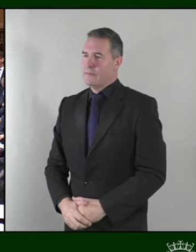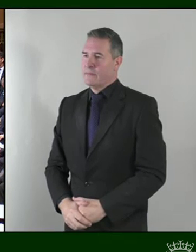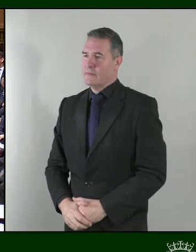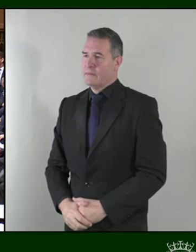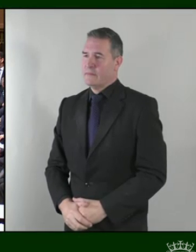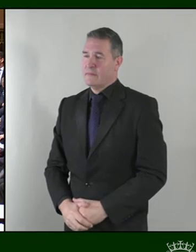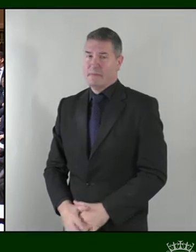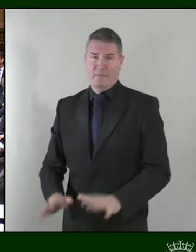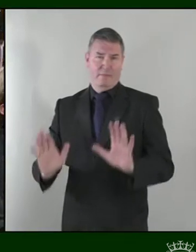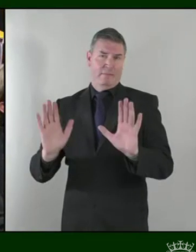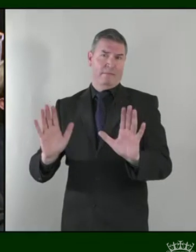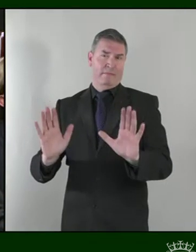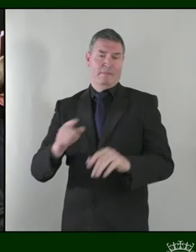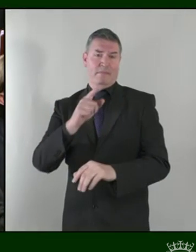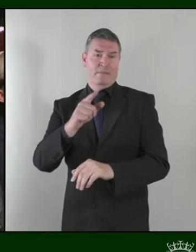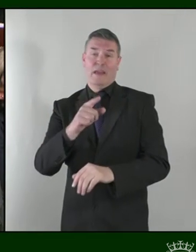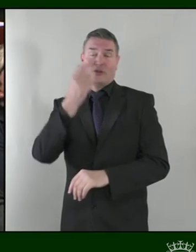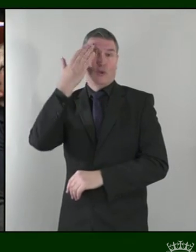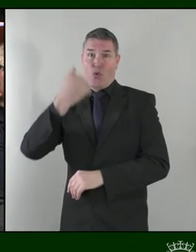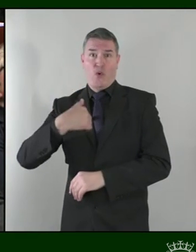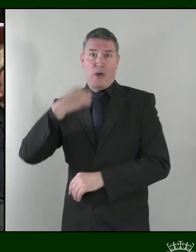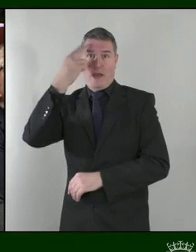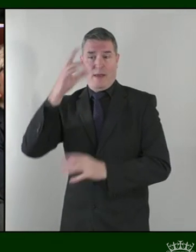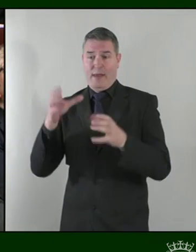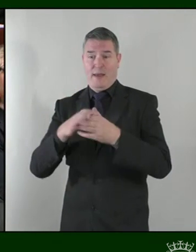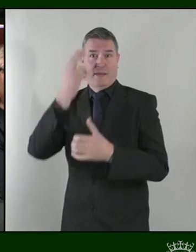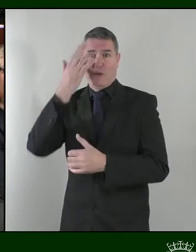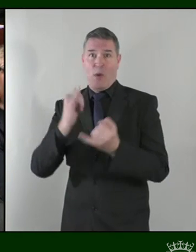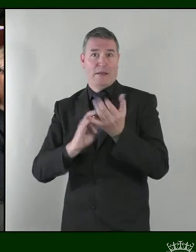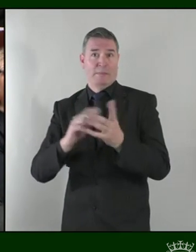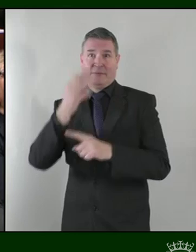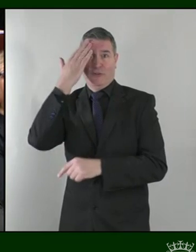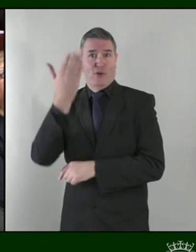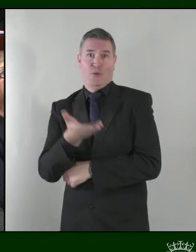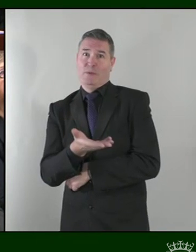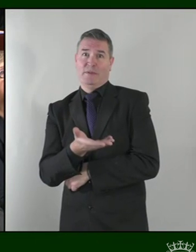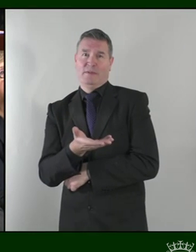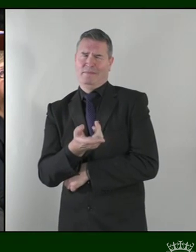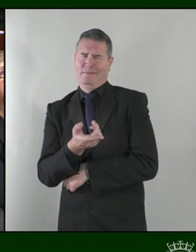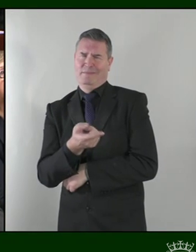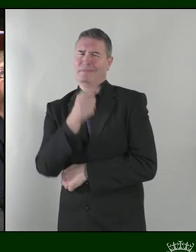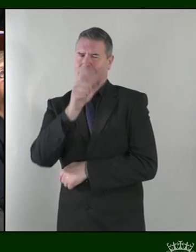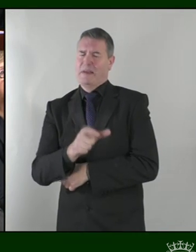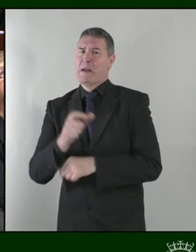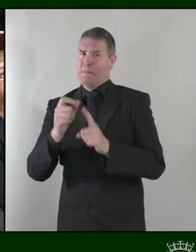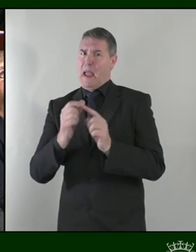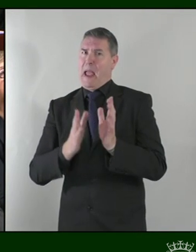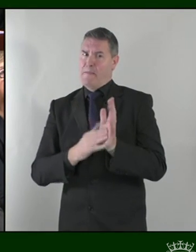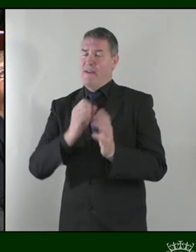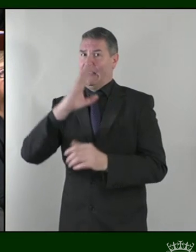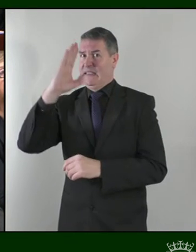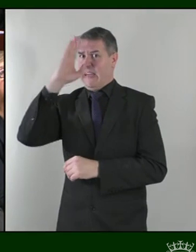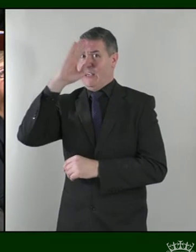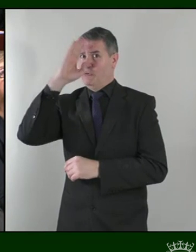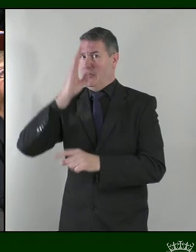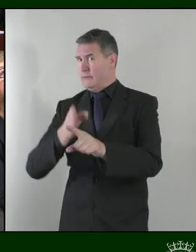The Prime Minister does not even know the name of our party. The Prime Minister is on a dangerous trajectory.